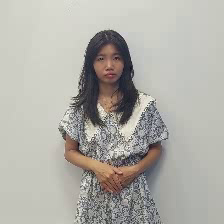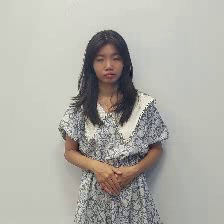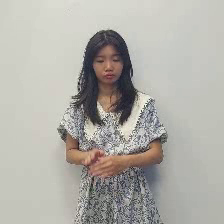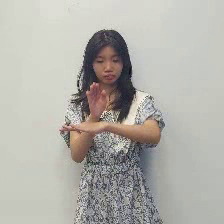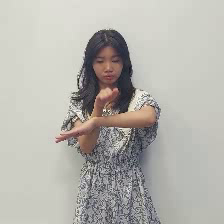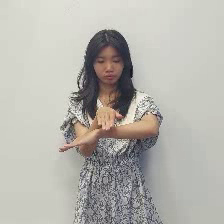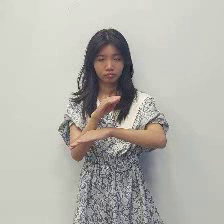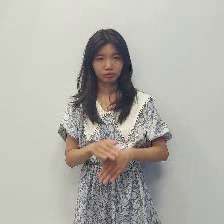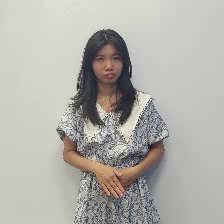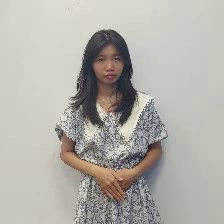Chiều